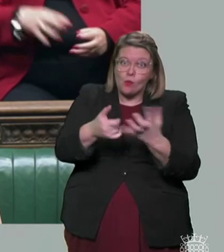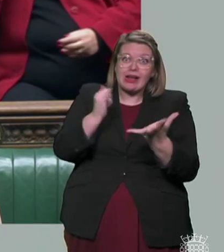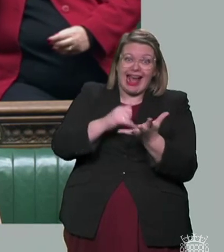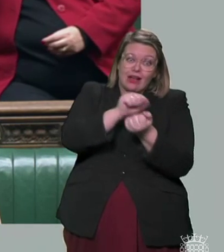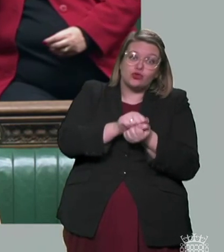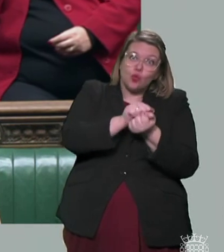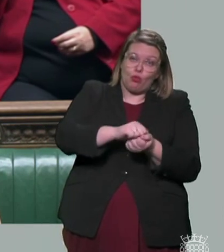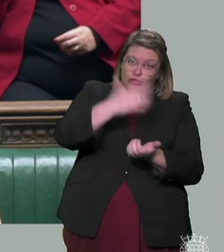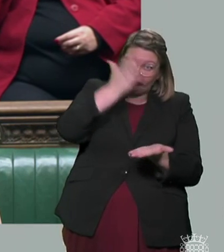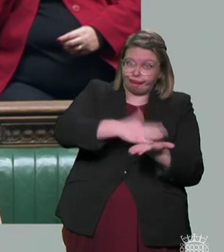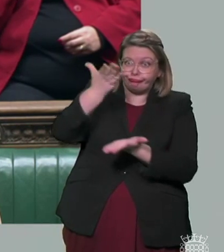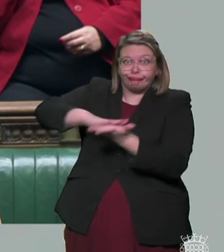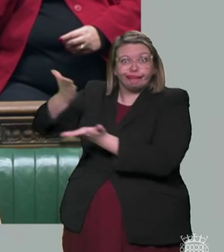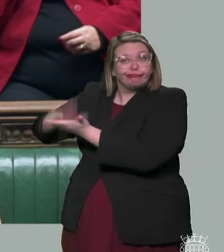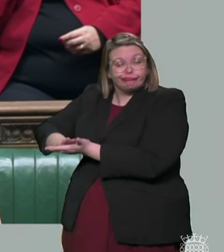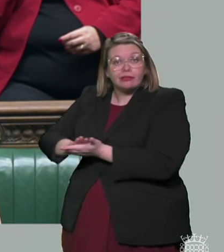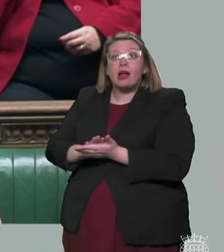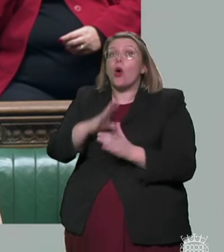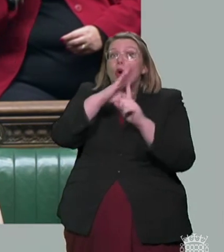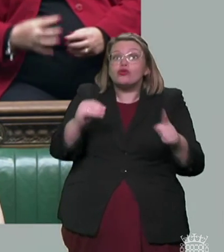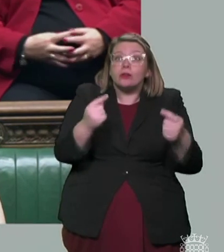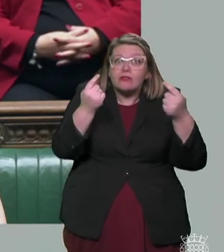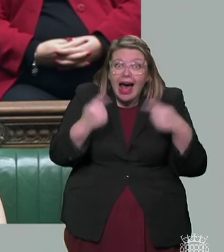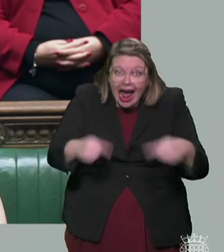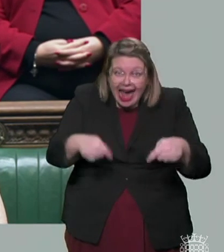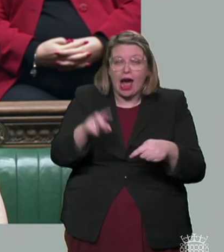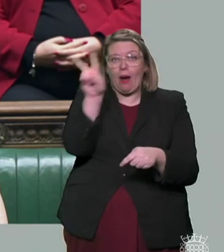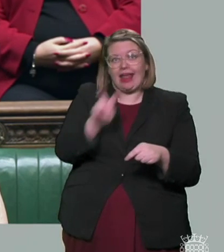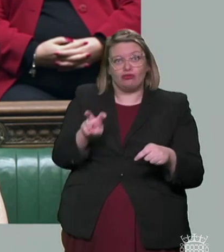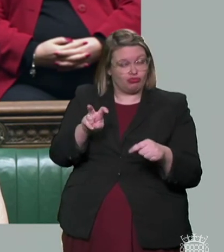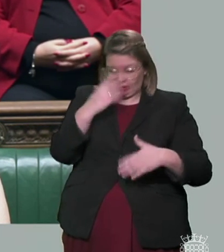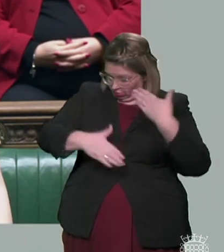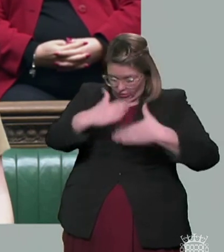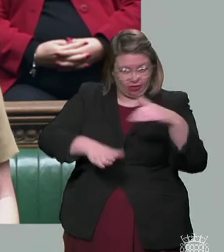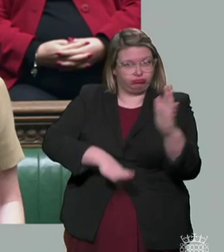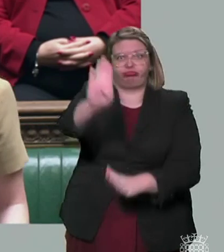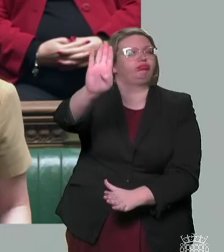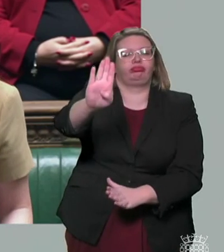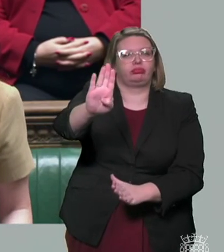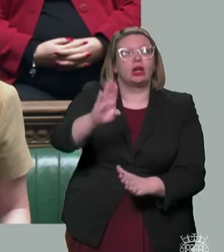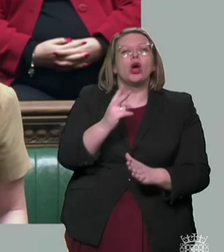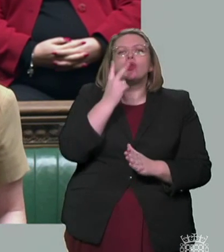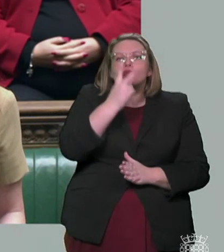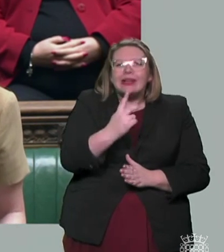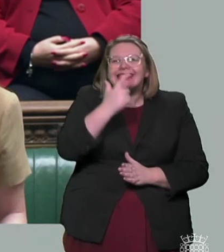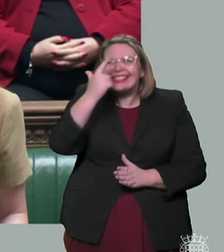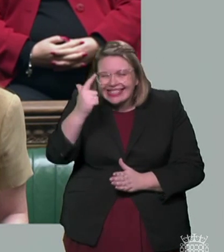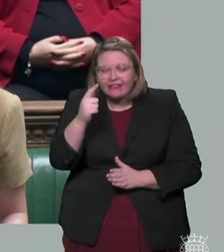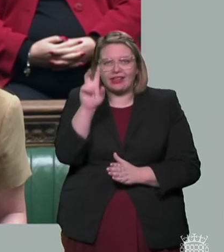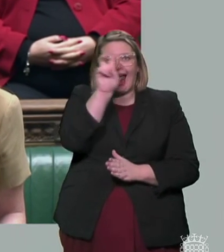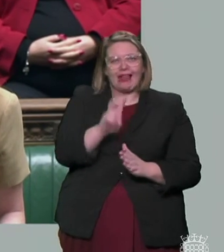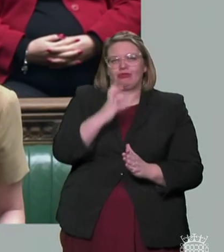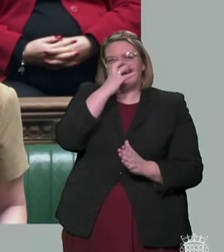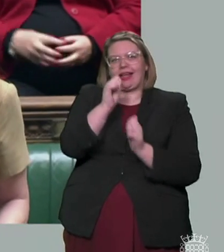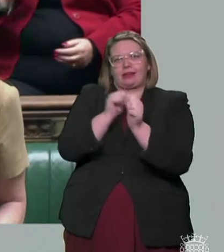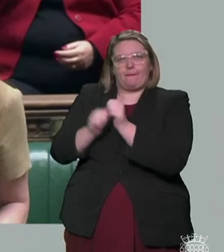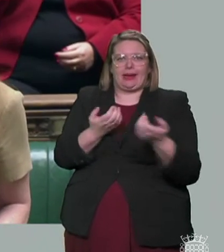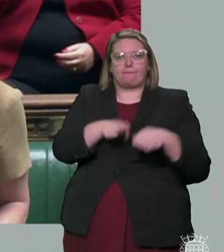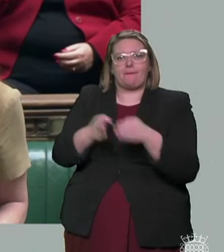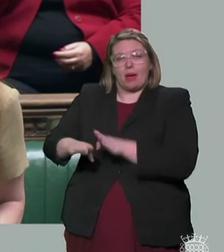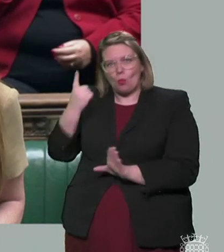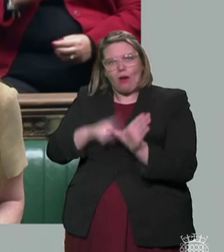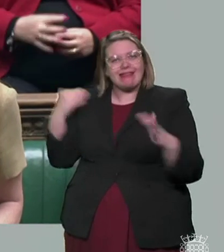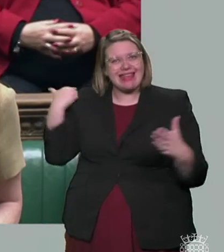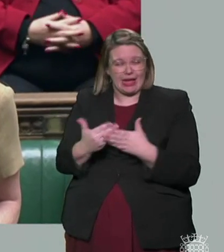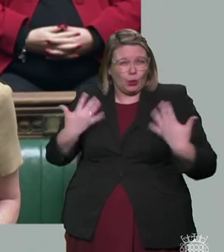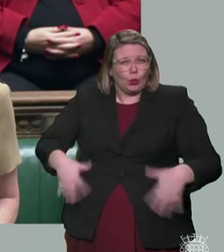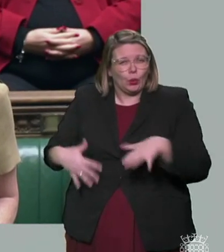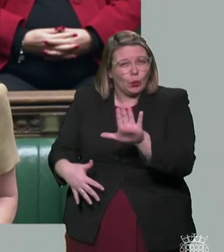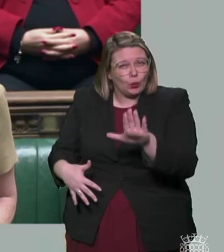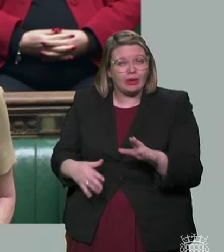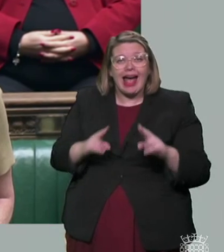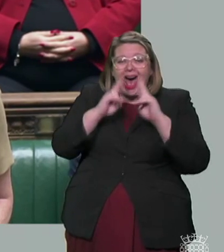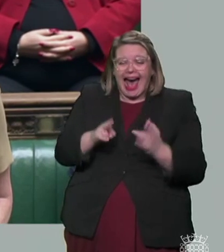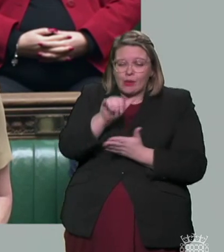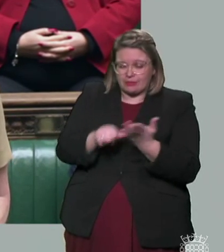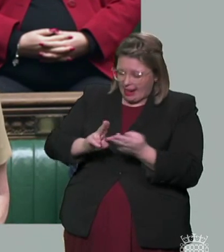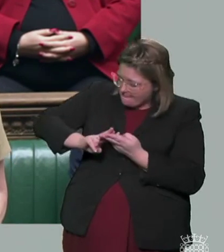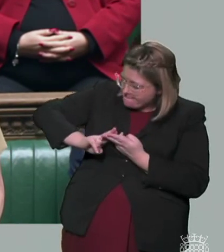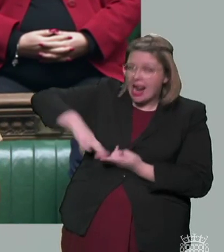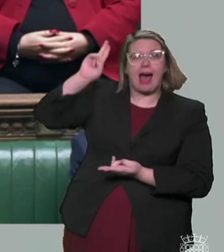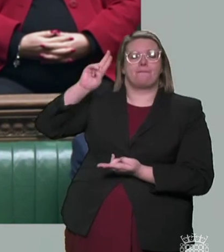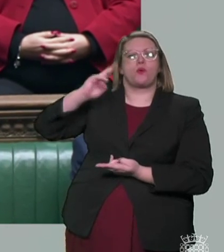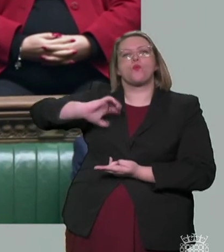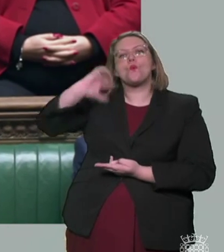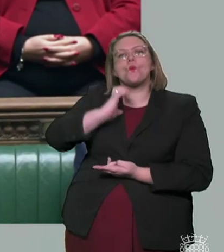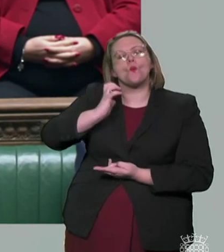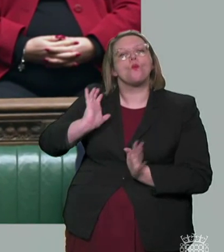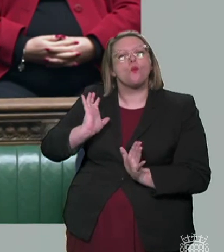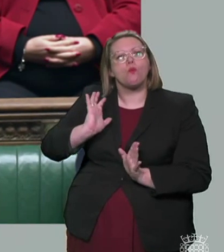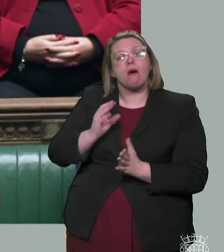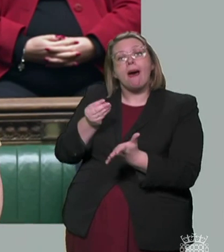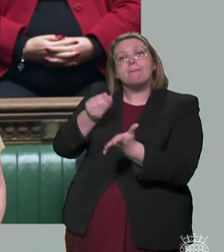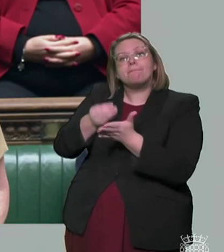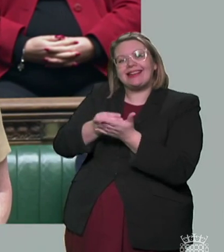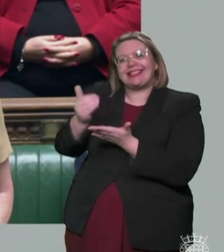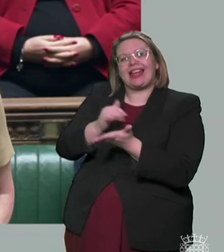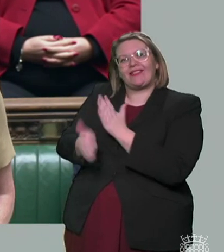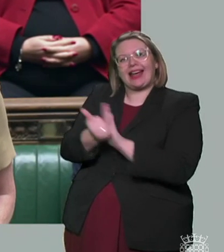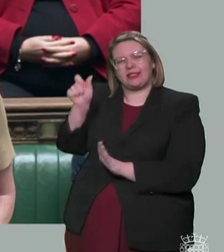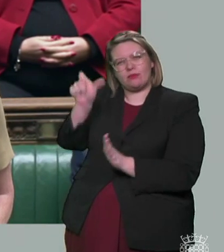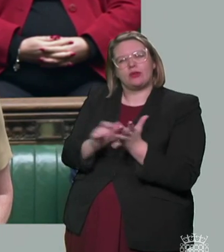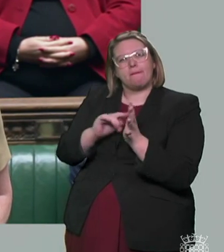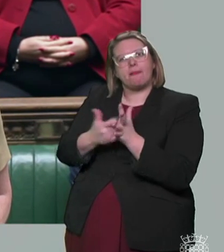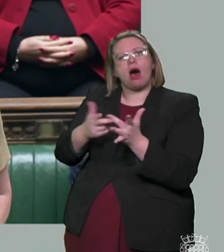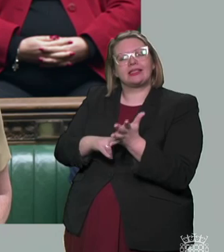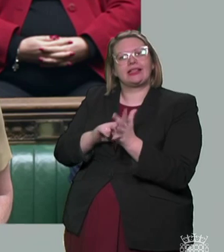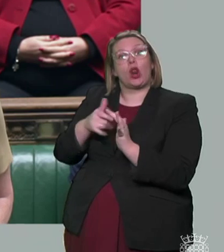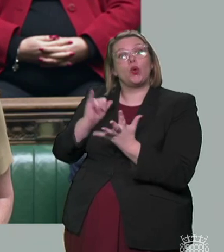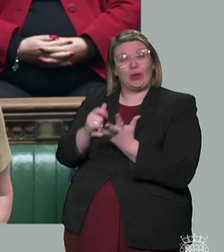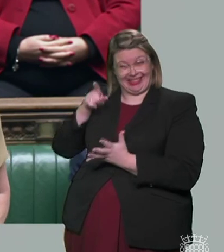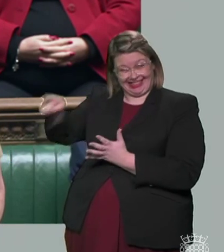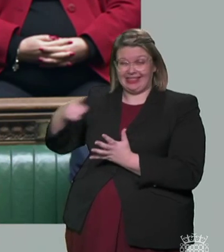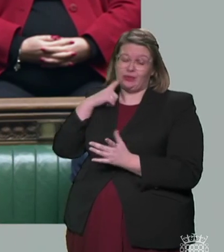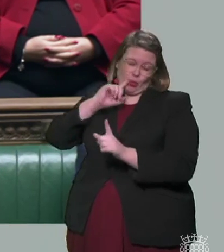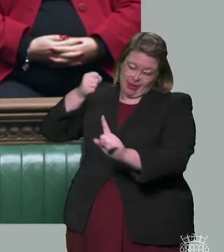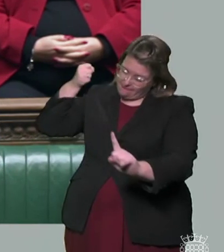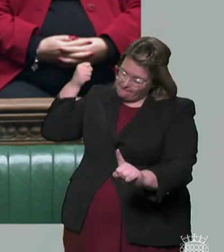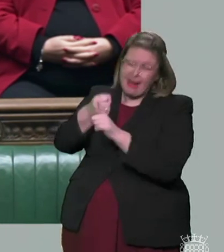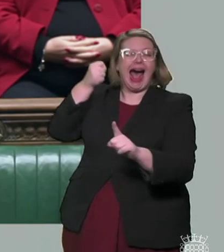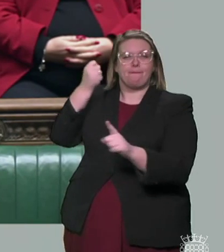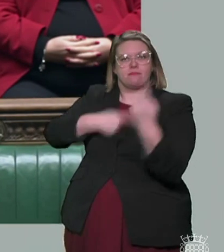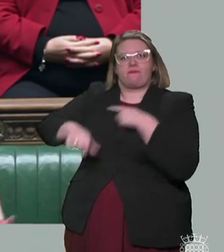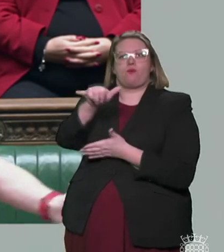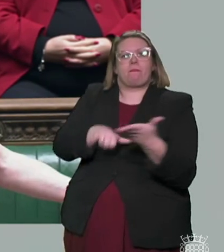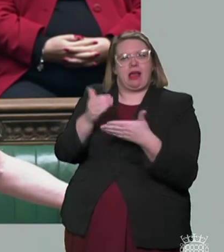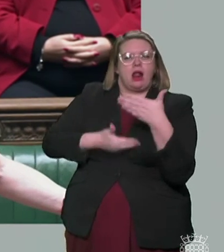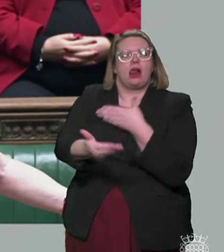His Government let the energy market run out of control: 27 energy companies have gone bust in the past year, and now household bills are going through the roof, or, as the Money Saving Expert Martin Lewis put it, there will be a “seismic” hit to energy bills.